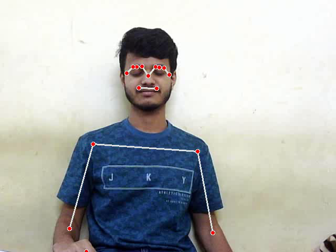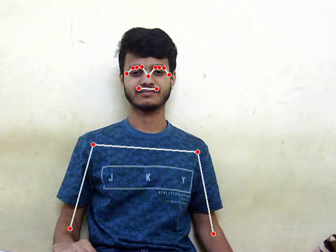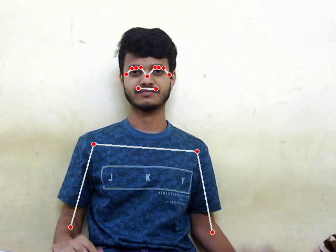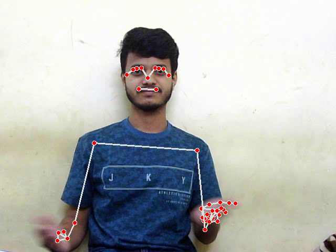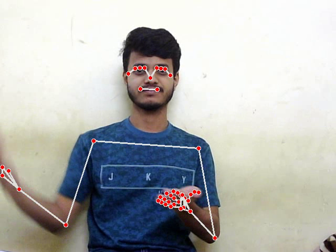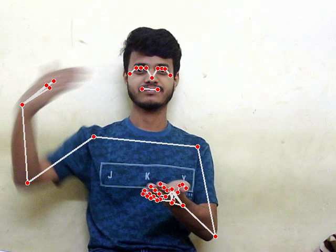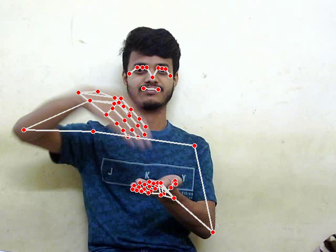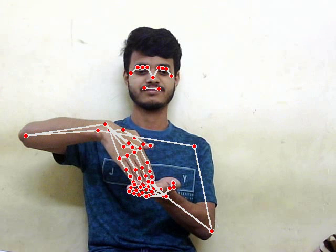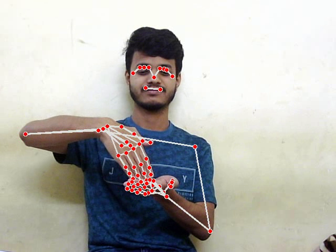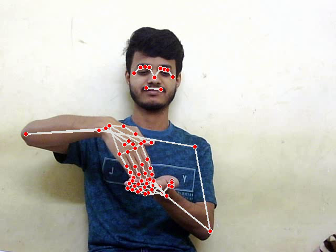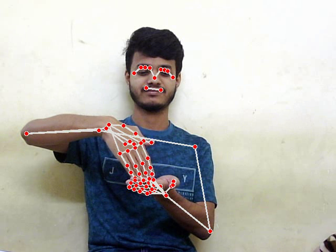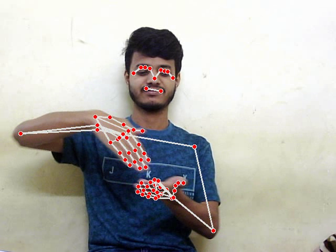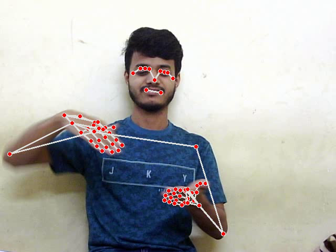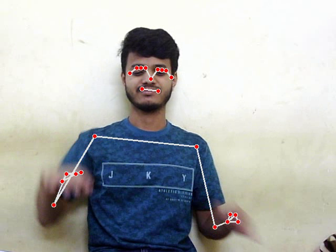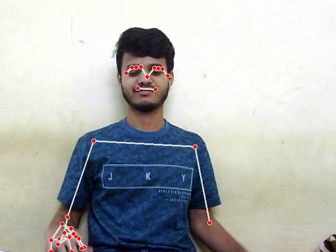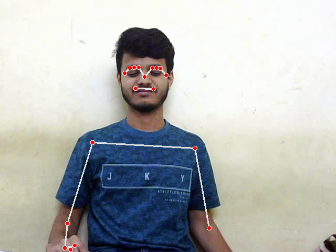again